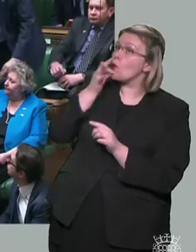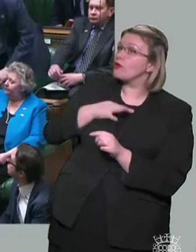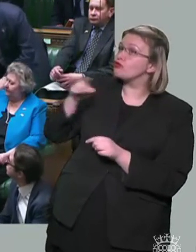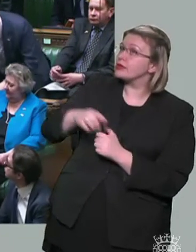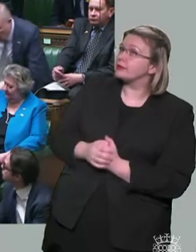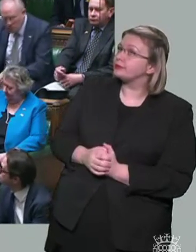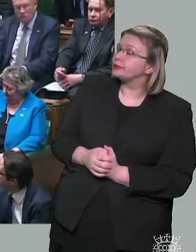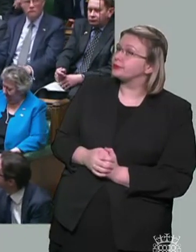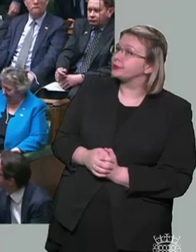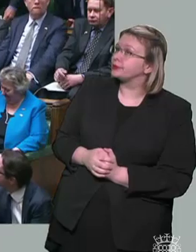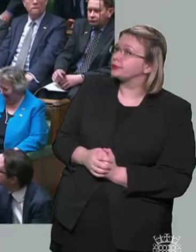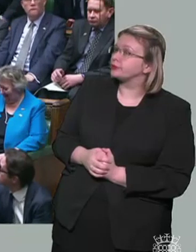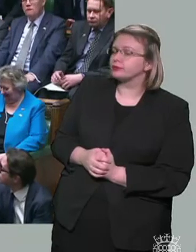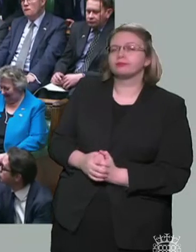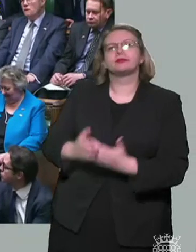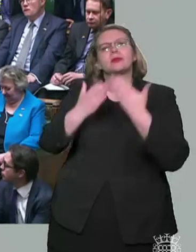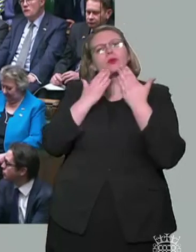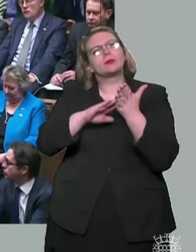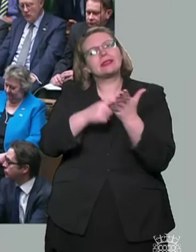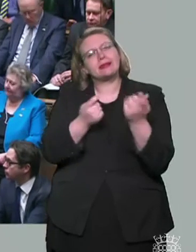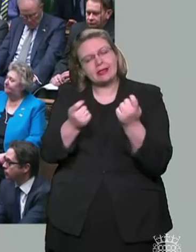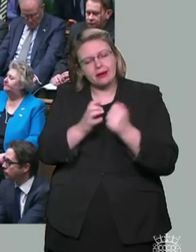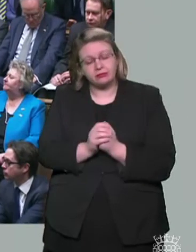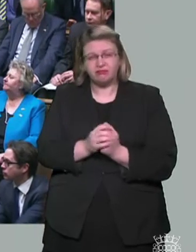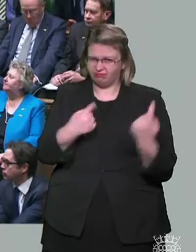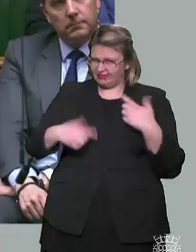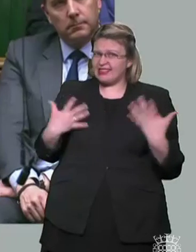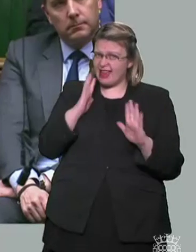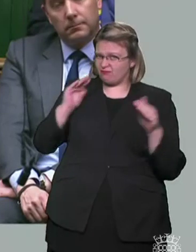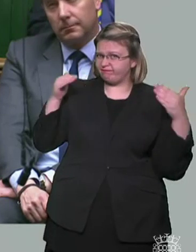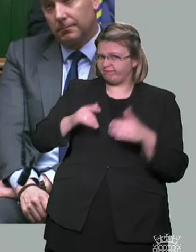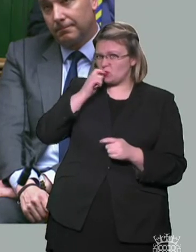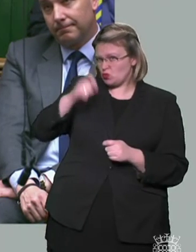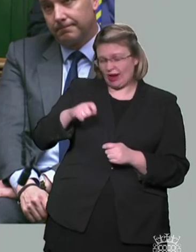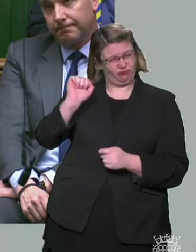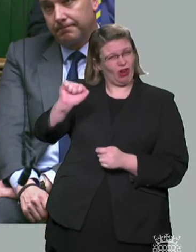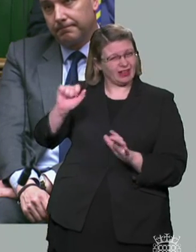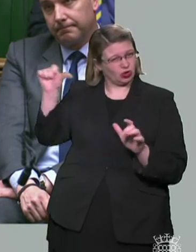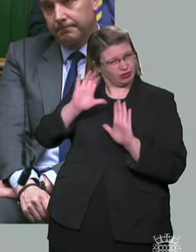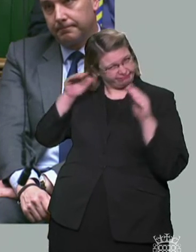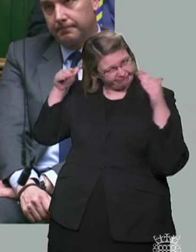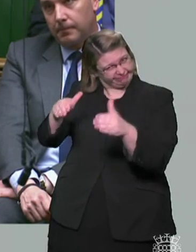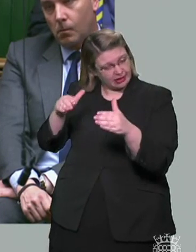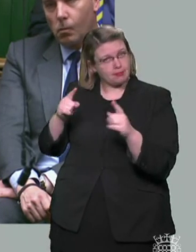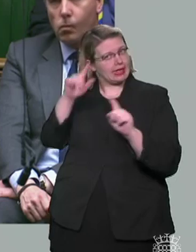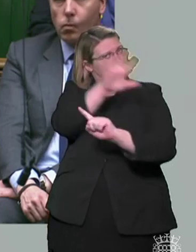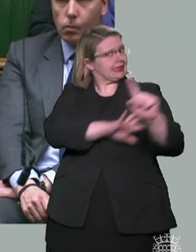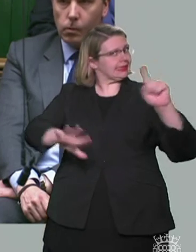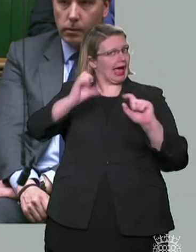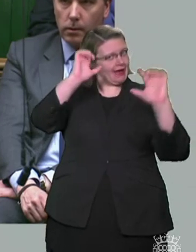While our focus is rightly on Ukraine, the Prime Minister will be aware of the great concern of many people across the Baltic states.